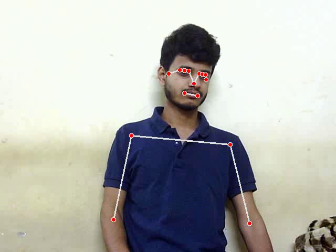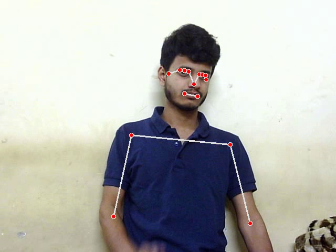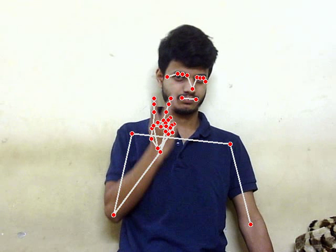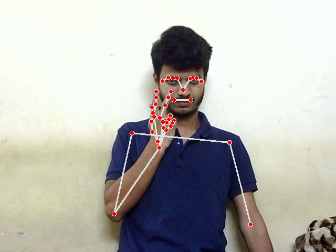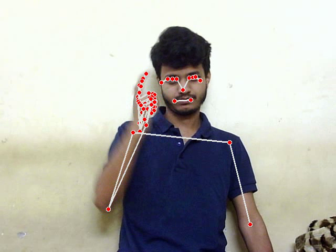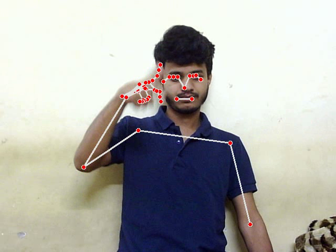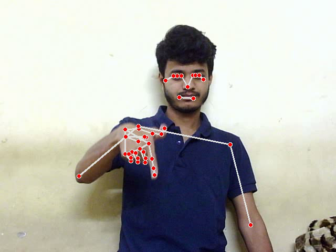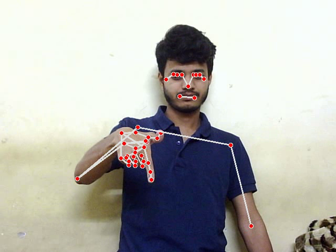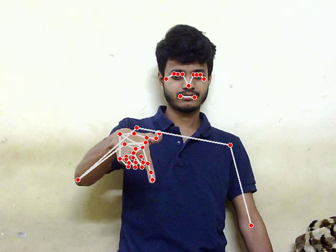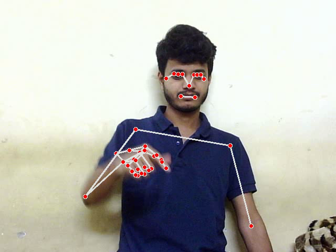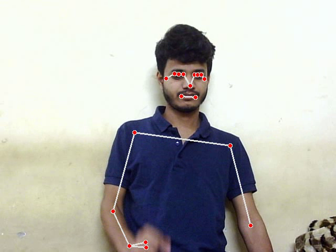see you later